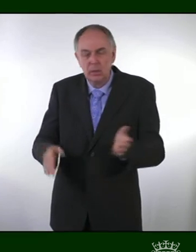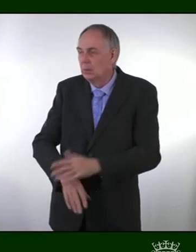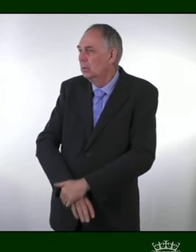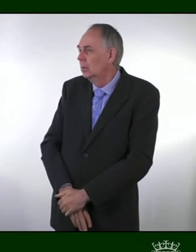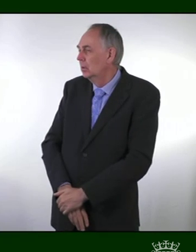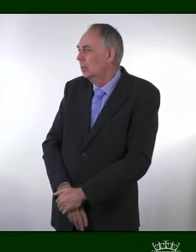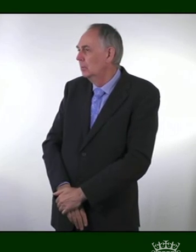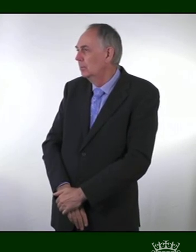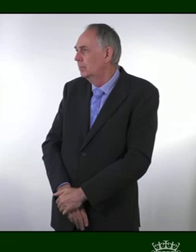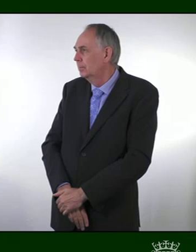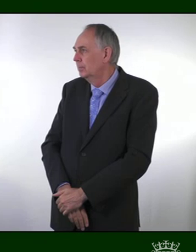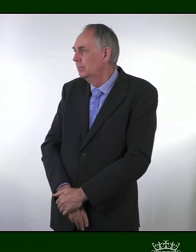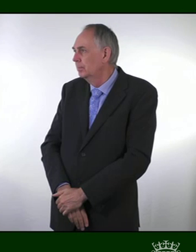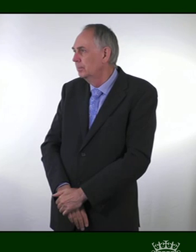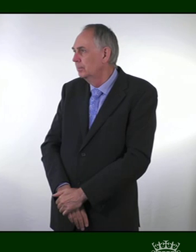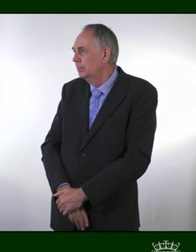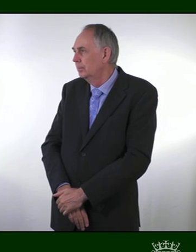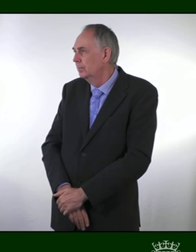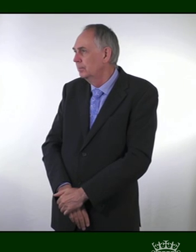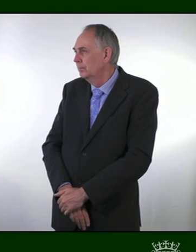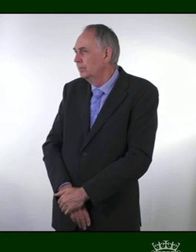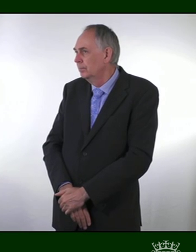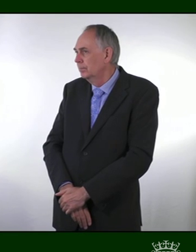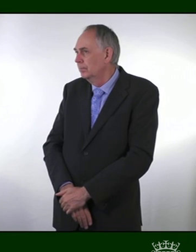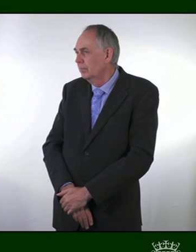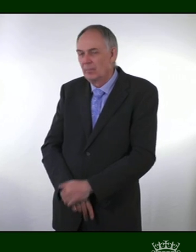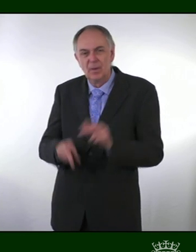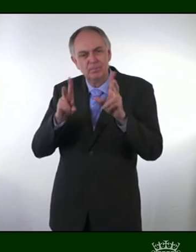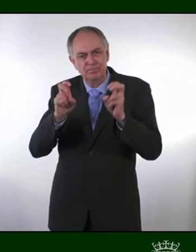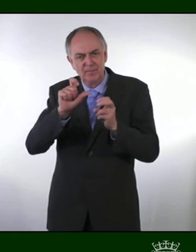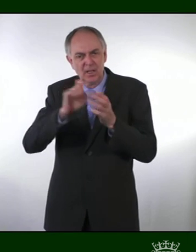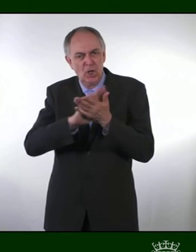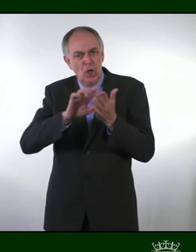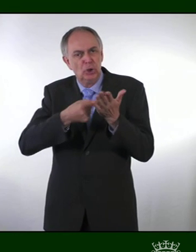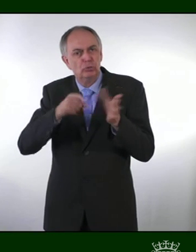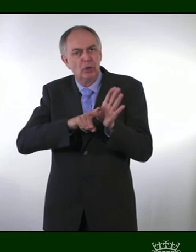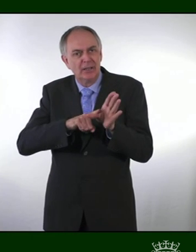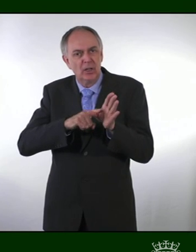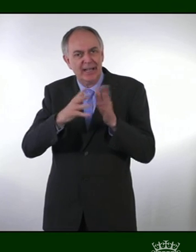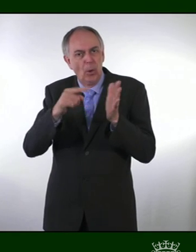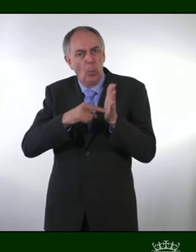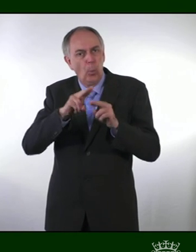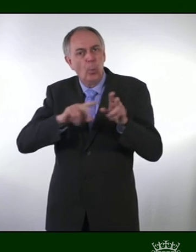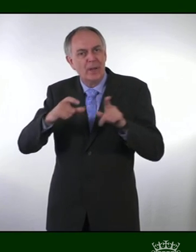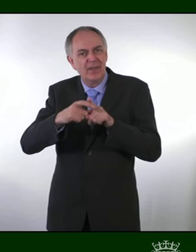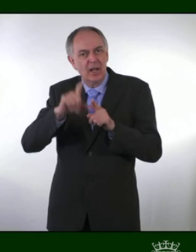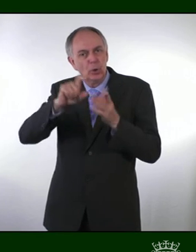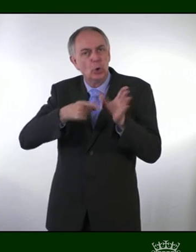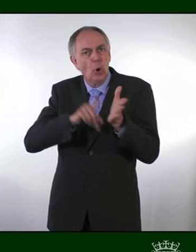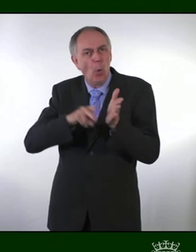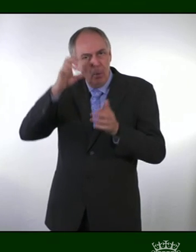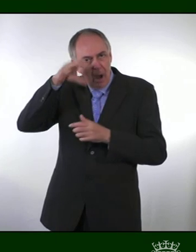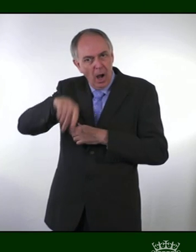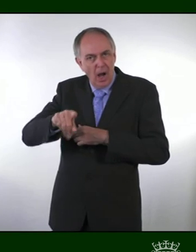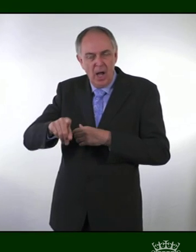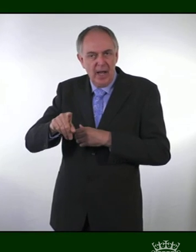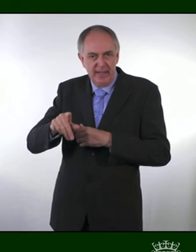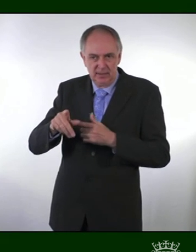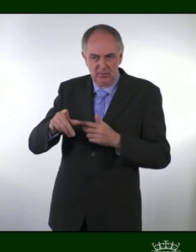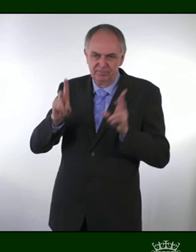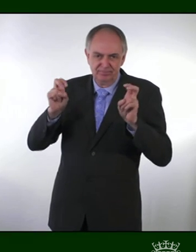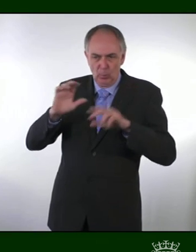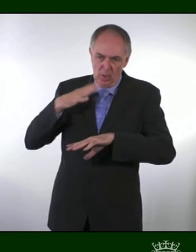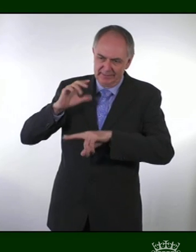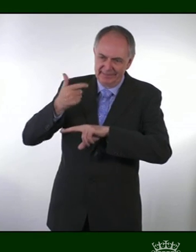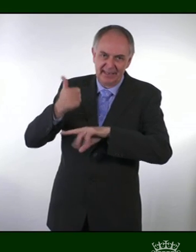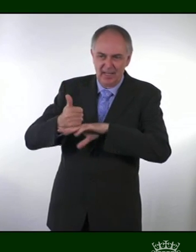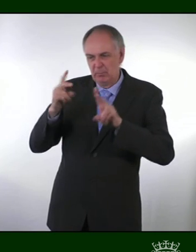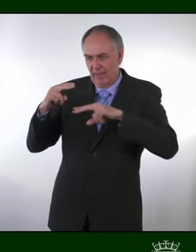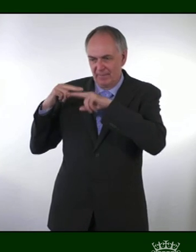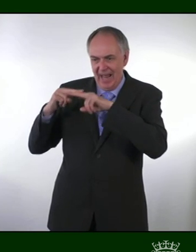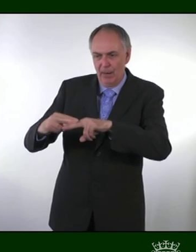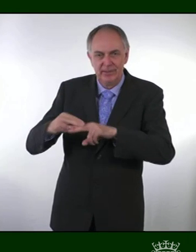I congratulate my honourable Friend and the Friends of Chatterley Whitfield colliery on the ambition that he has just outlined for a heritage park.